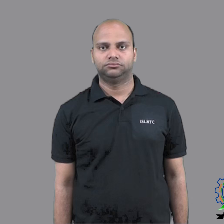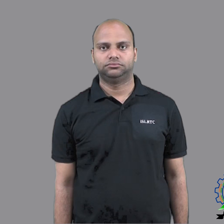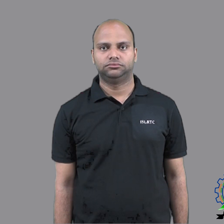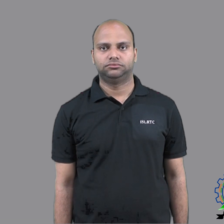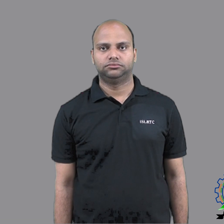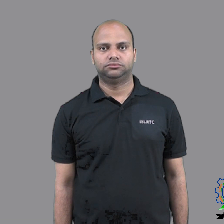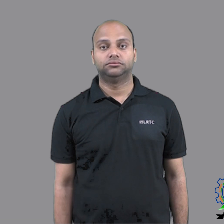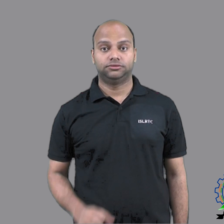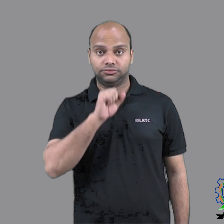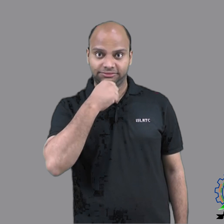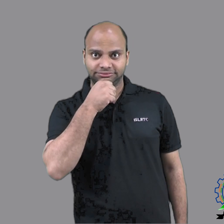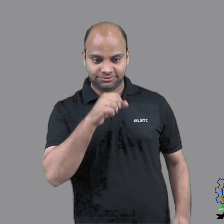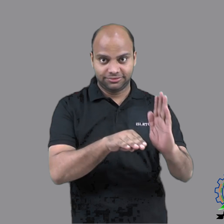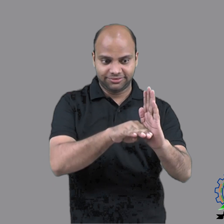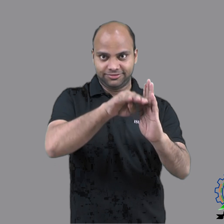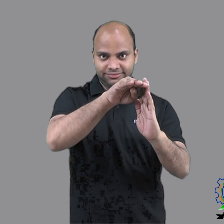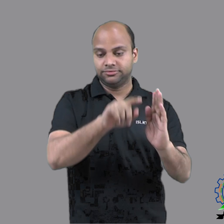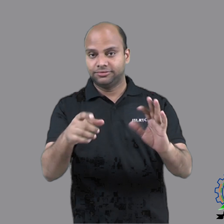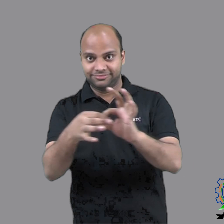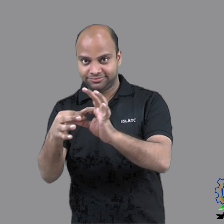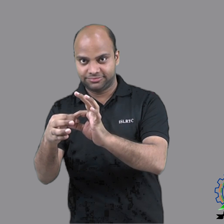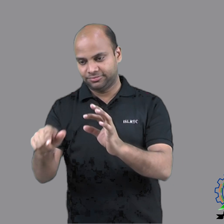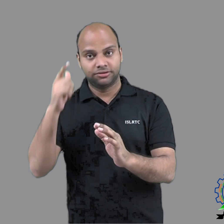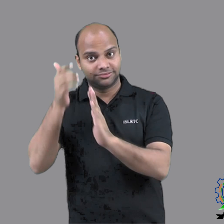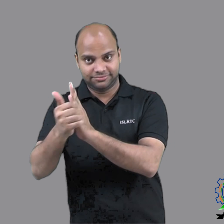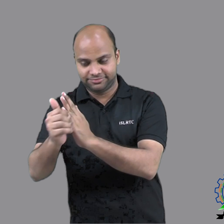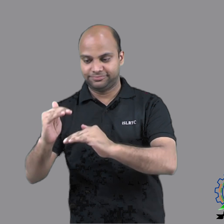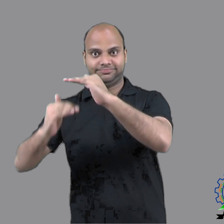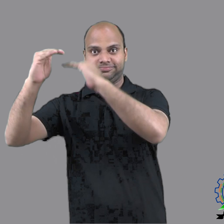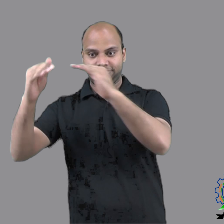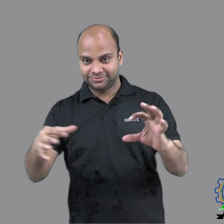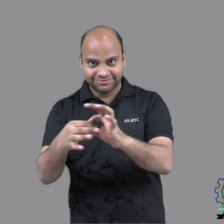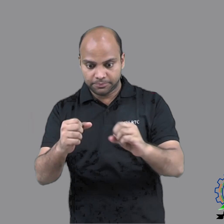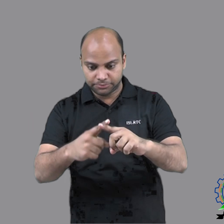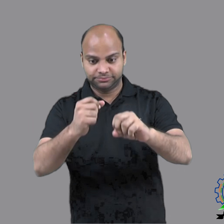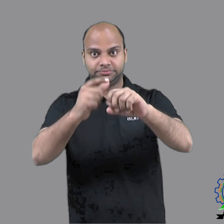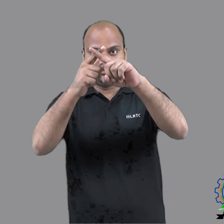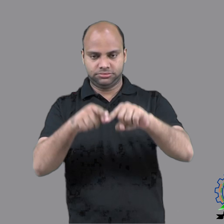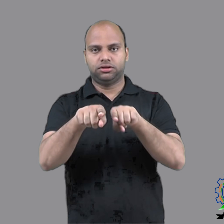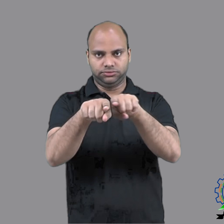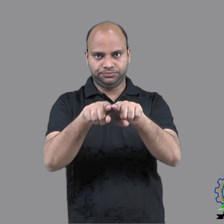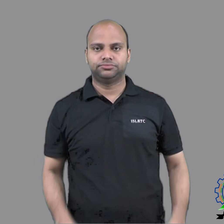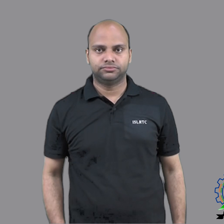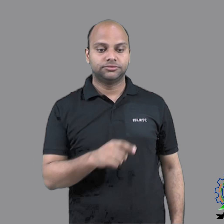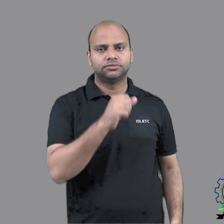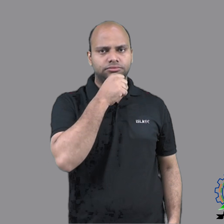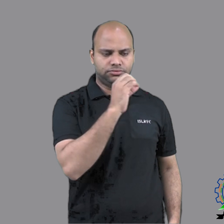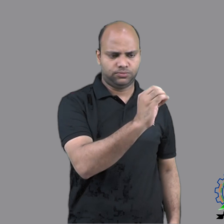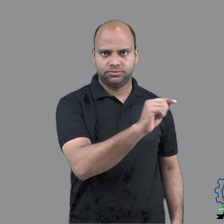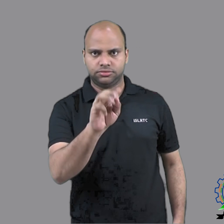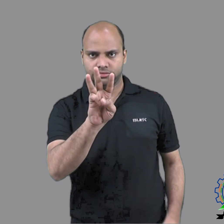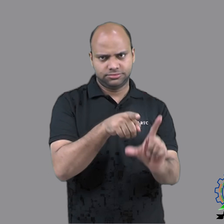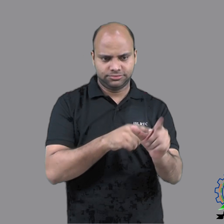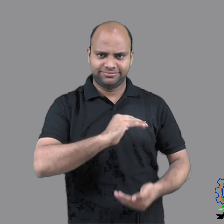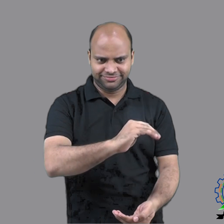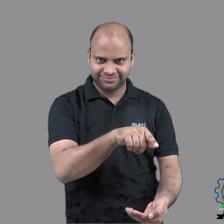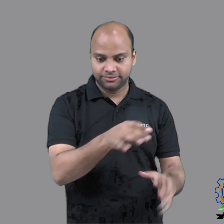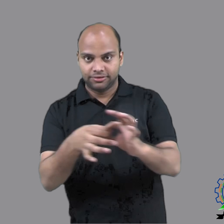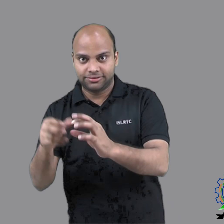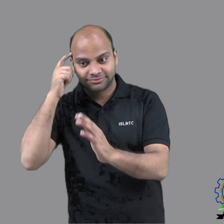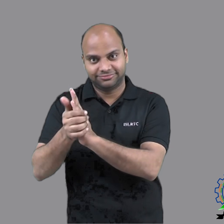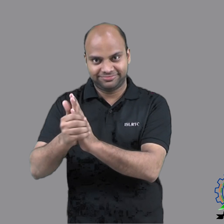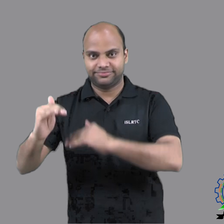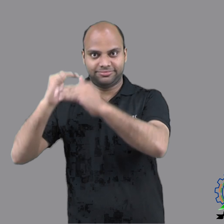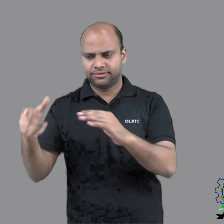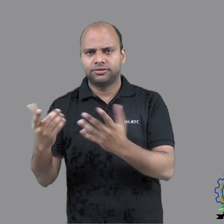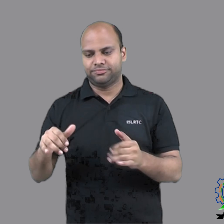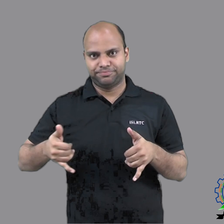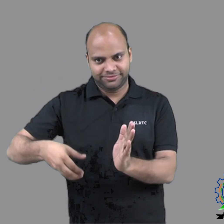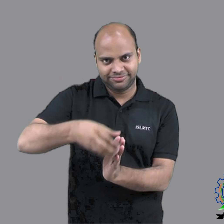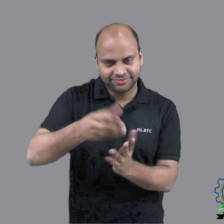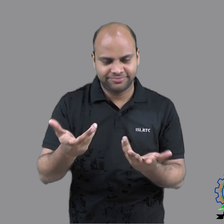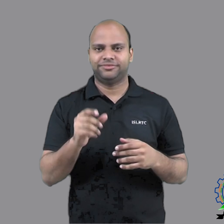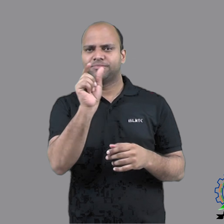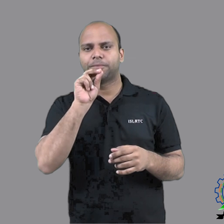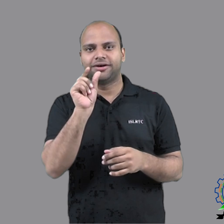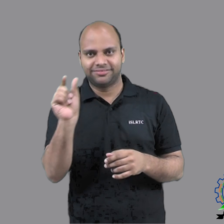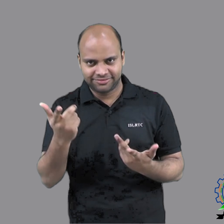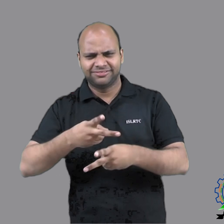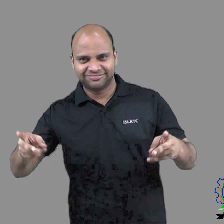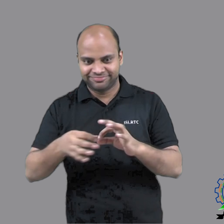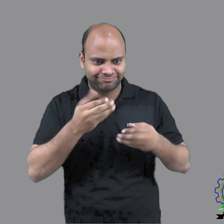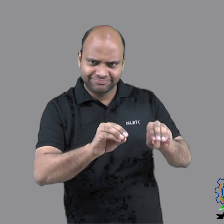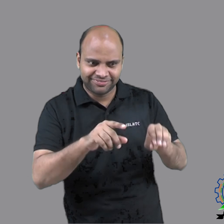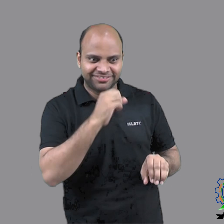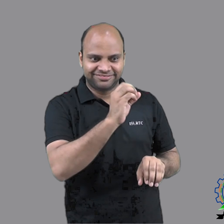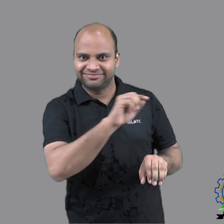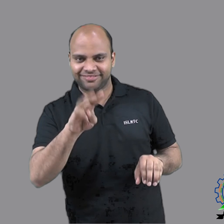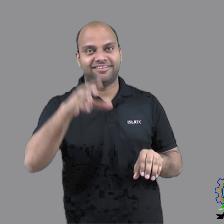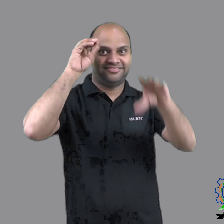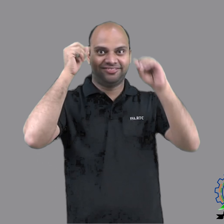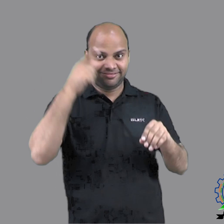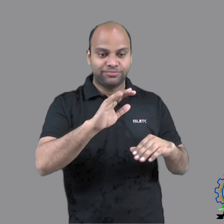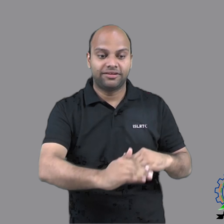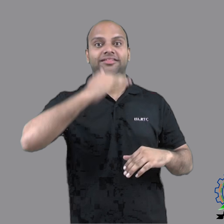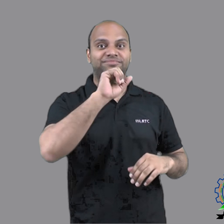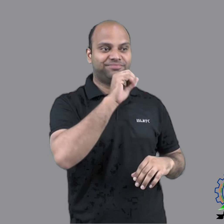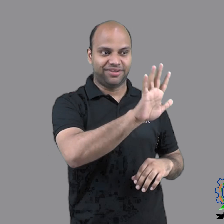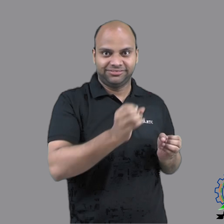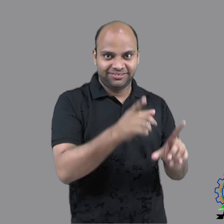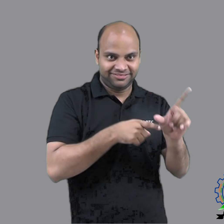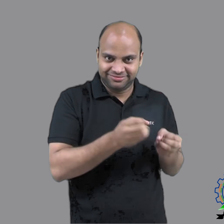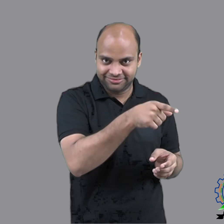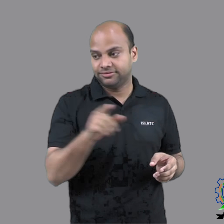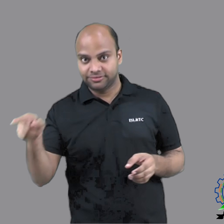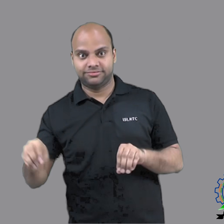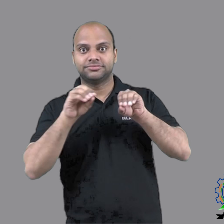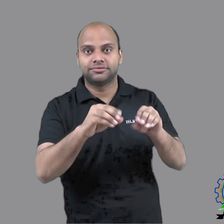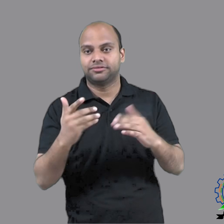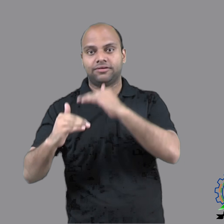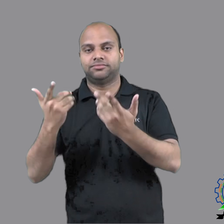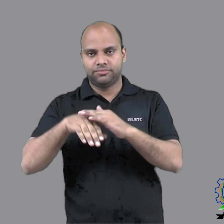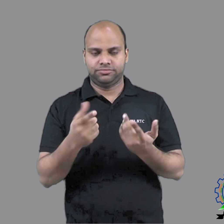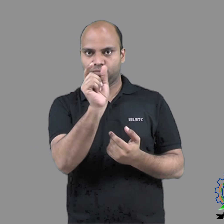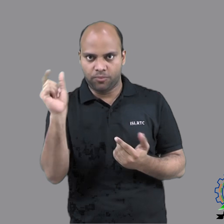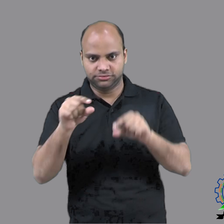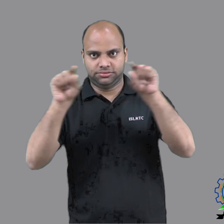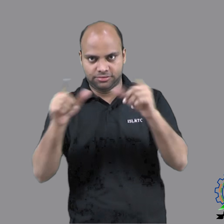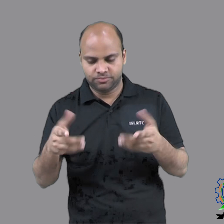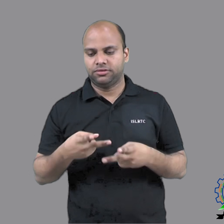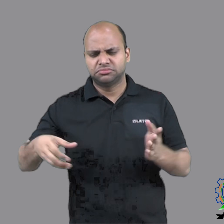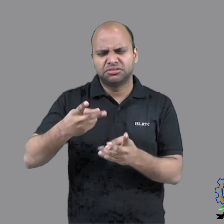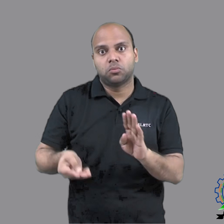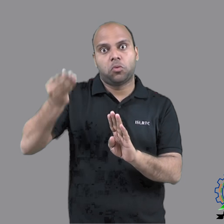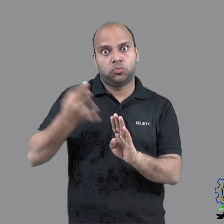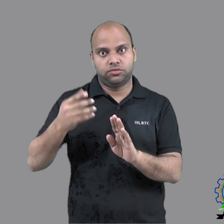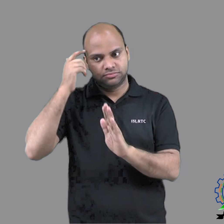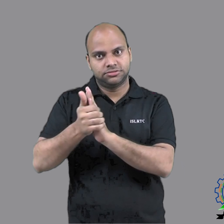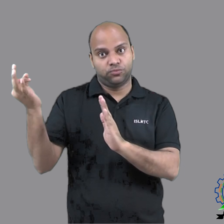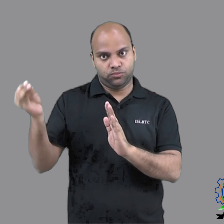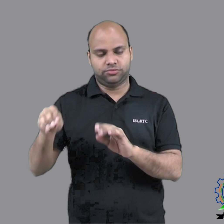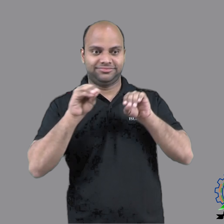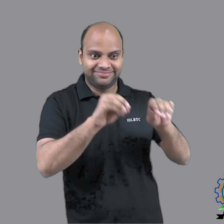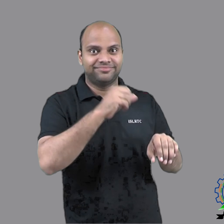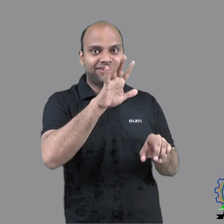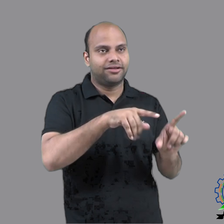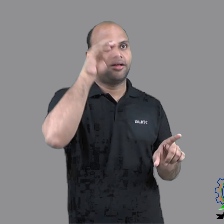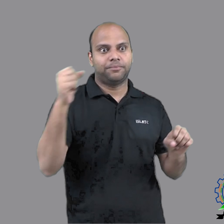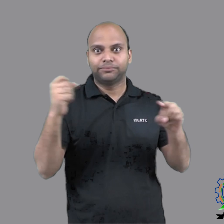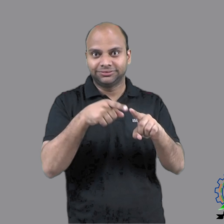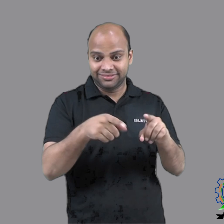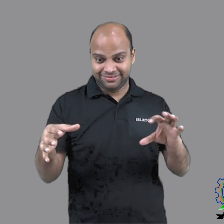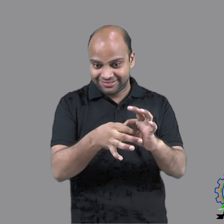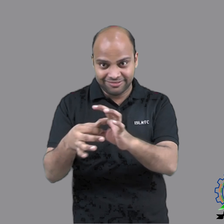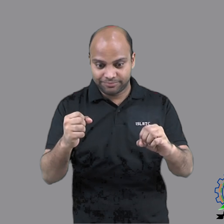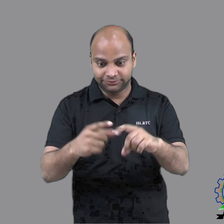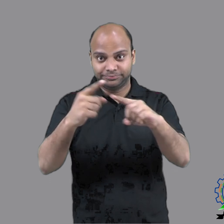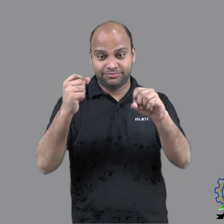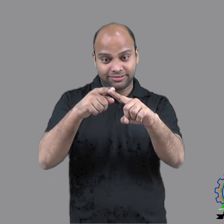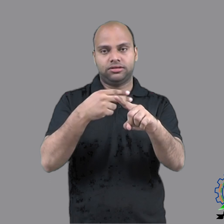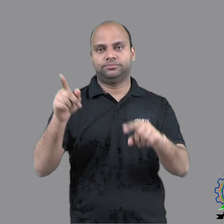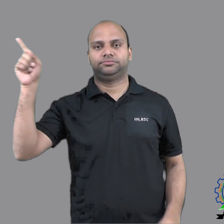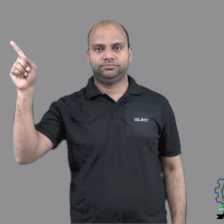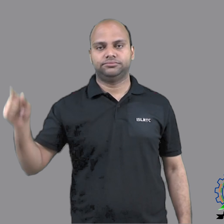Age-appropriate learning